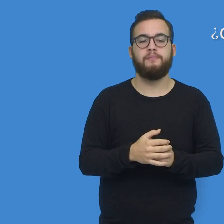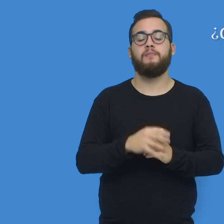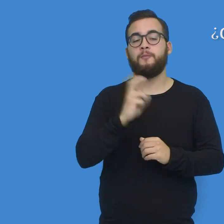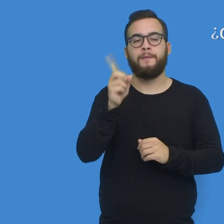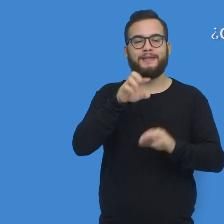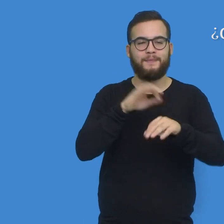otro